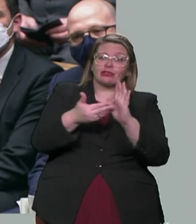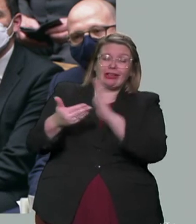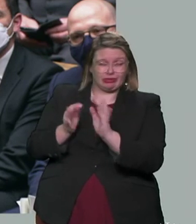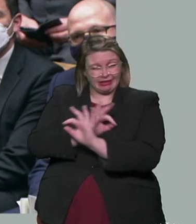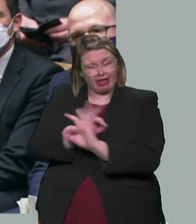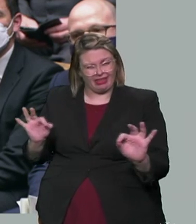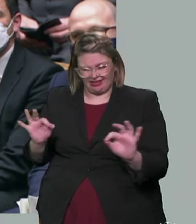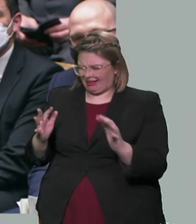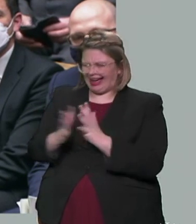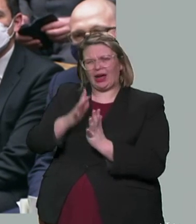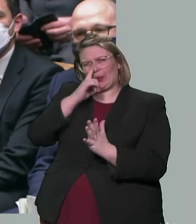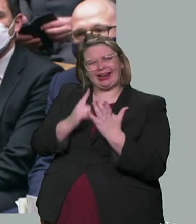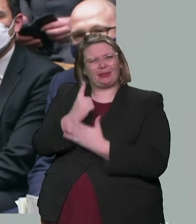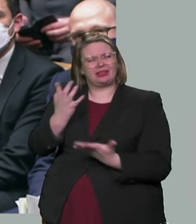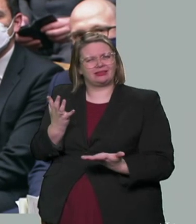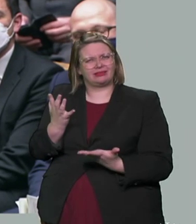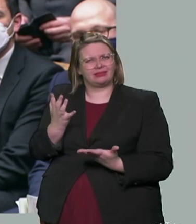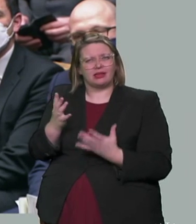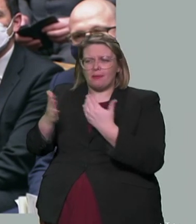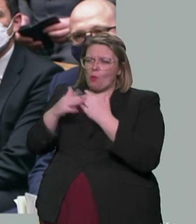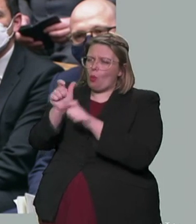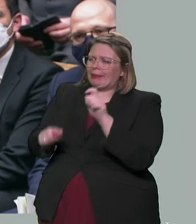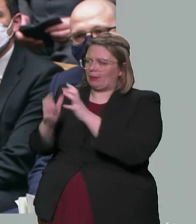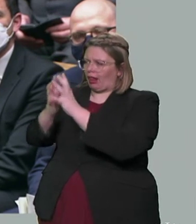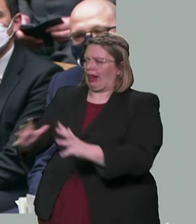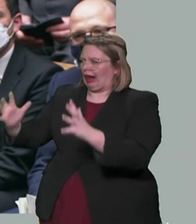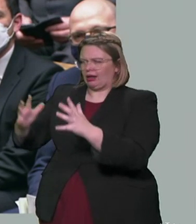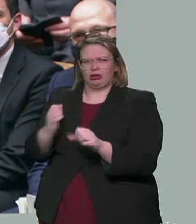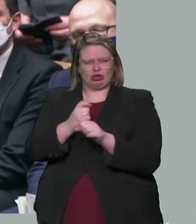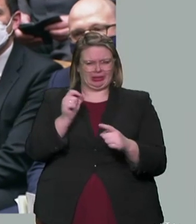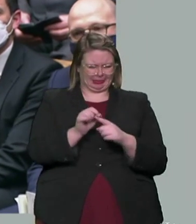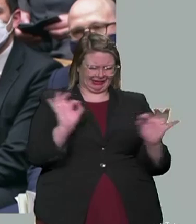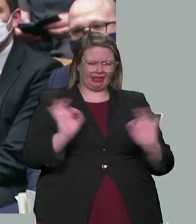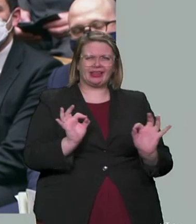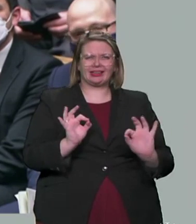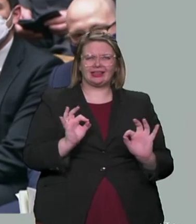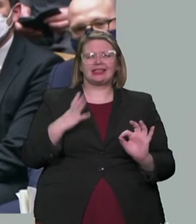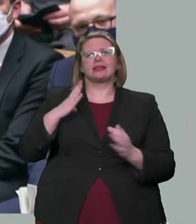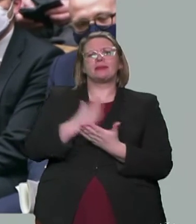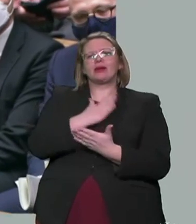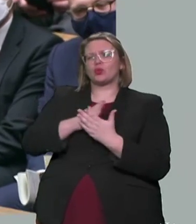As we house the next generation, we must make sure that the infrastructure goes in at the same time.